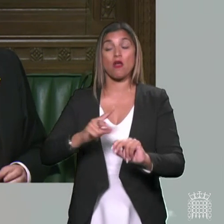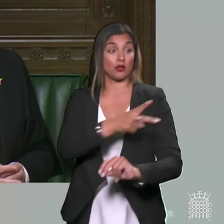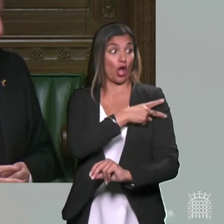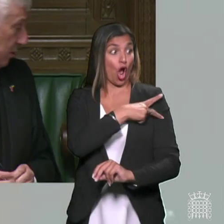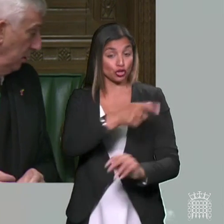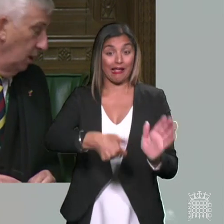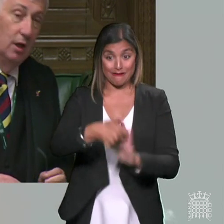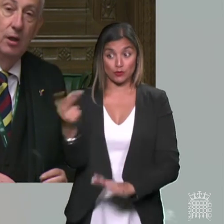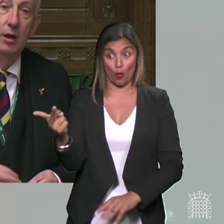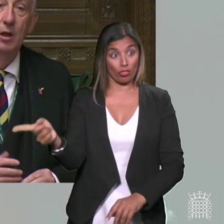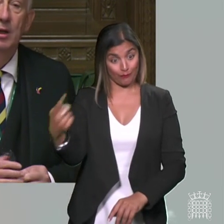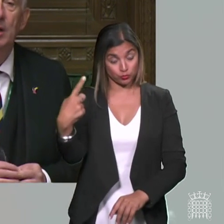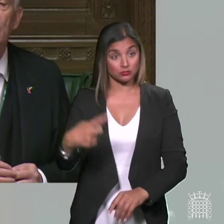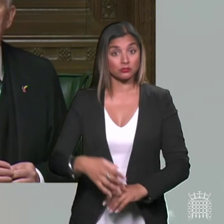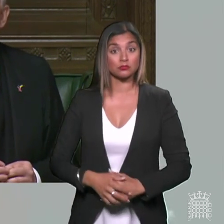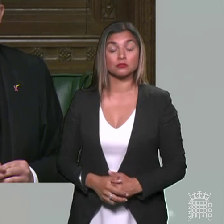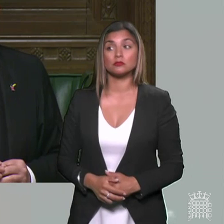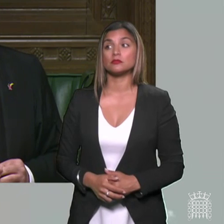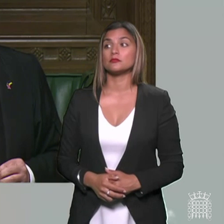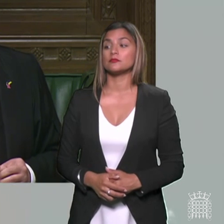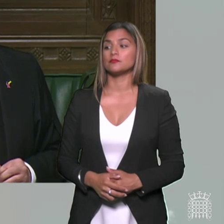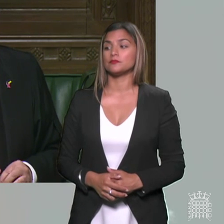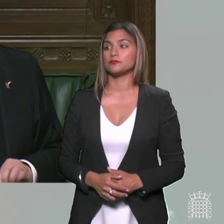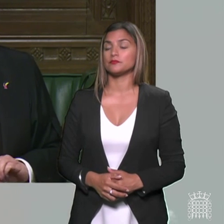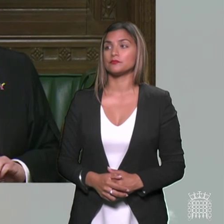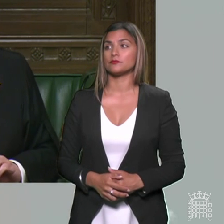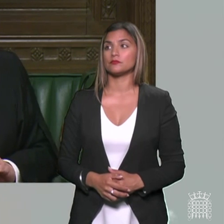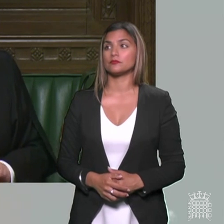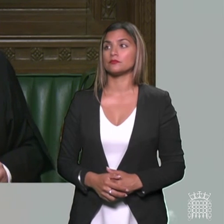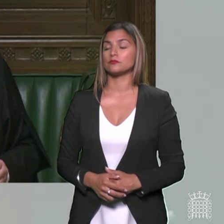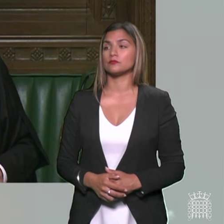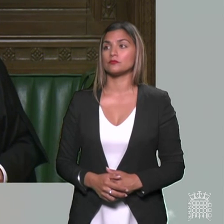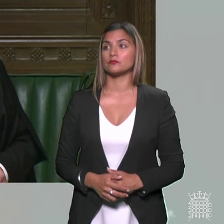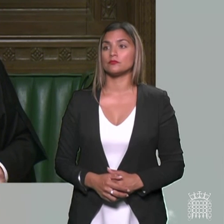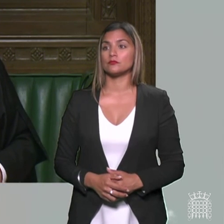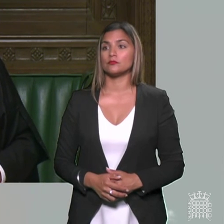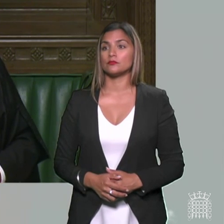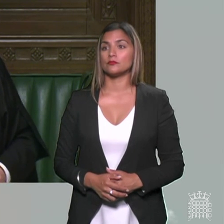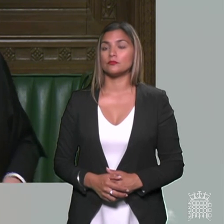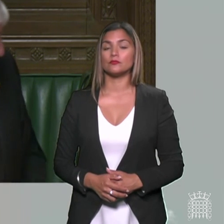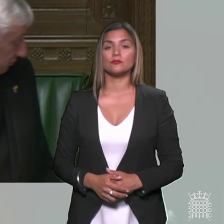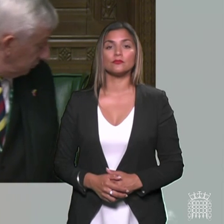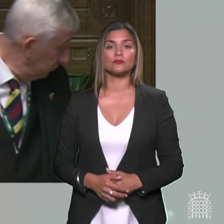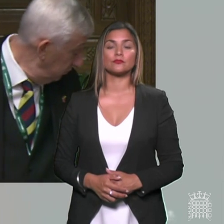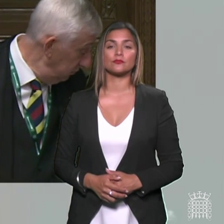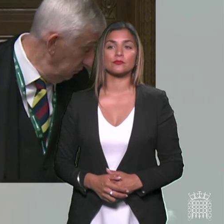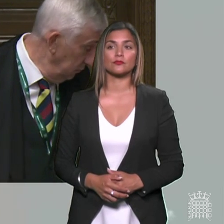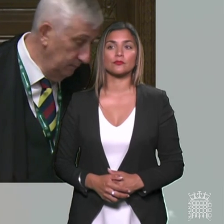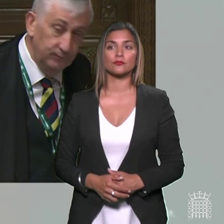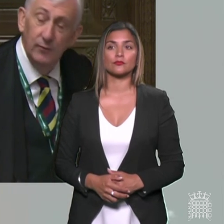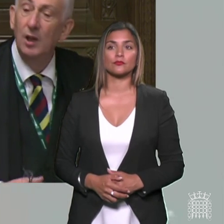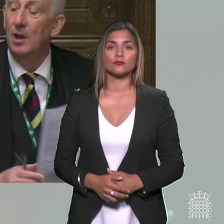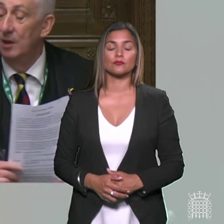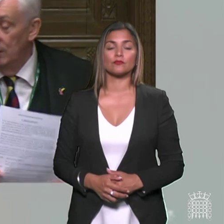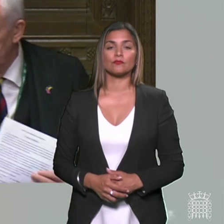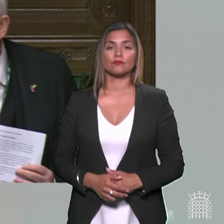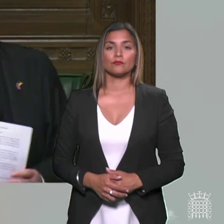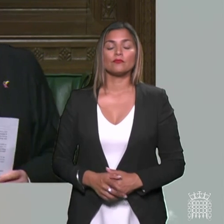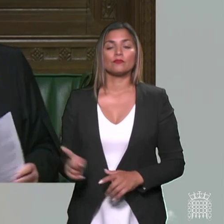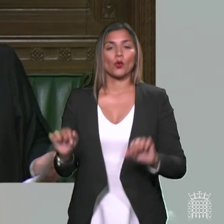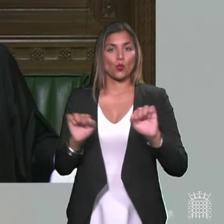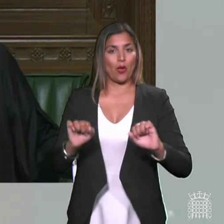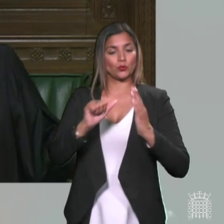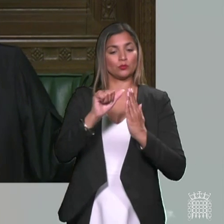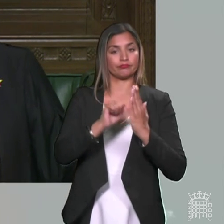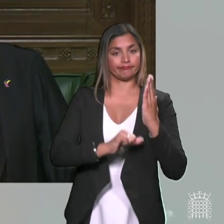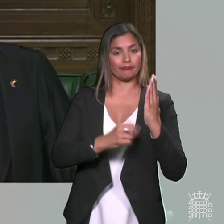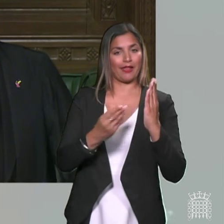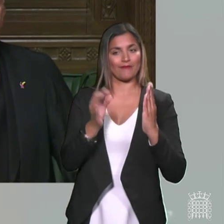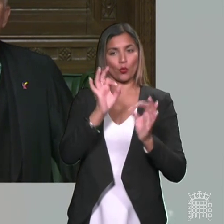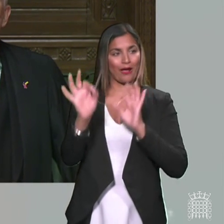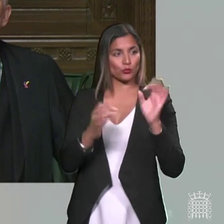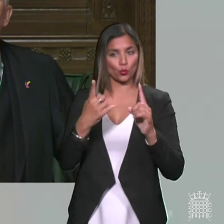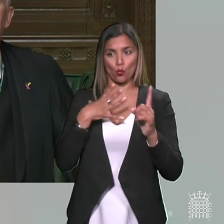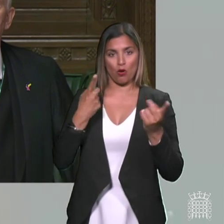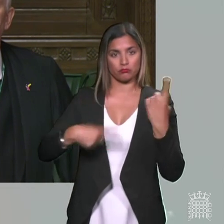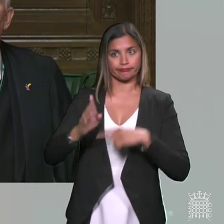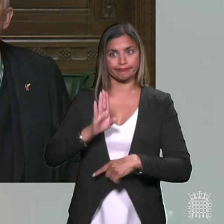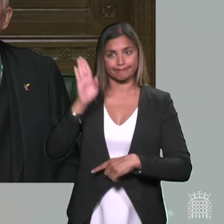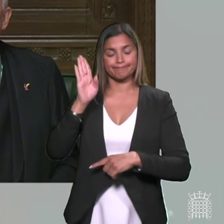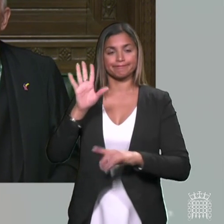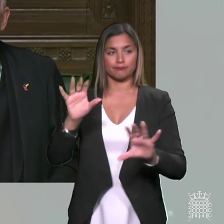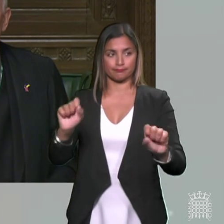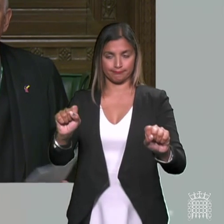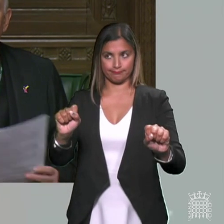Serjeant at Arms, escort them out.